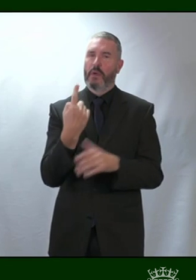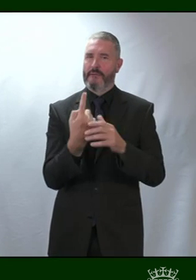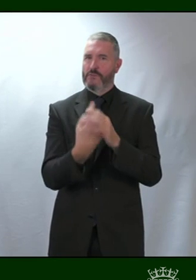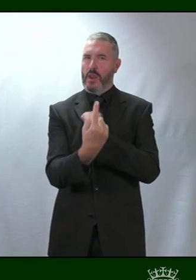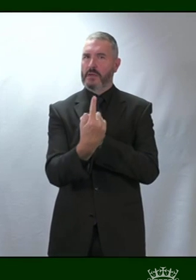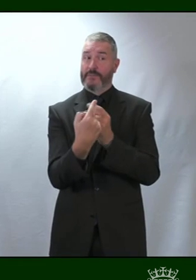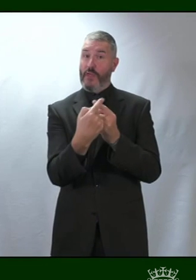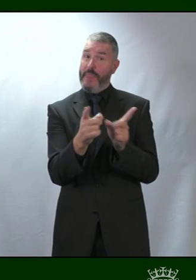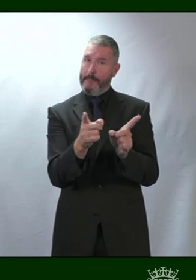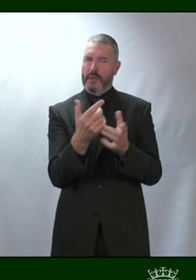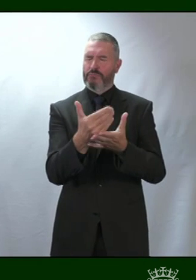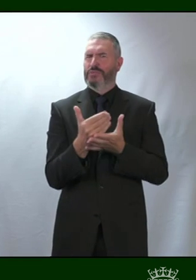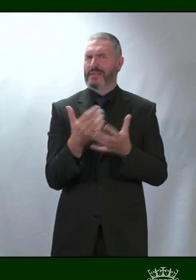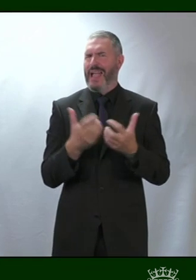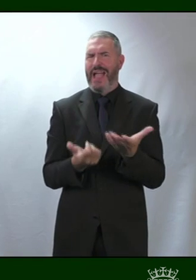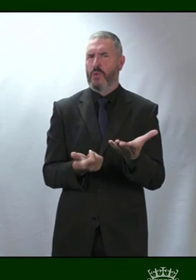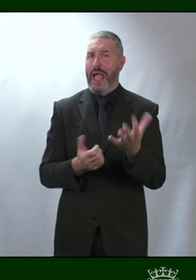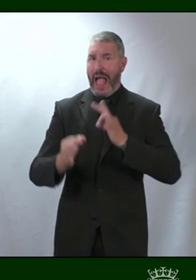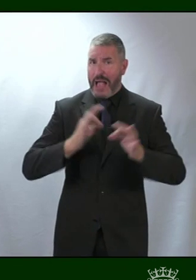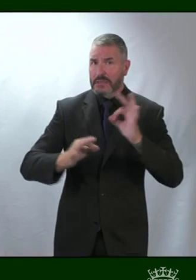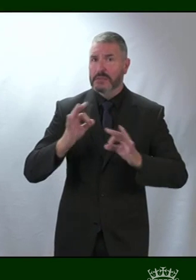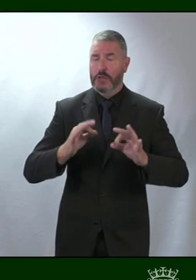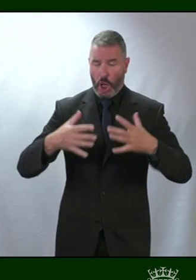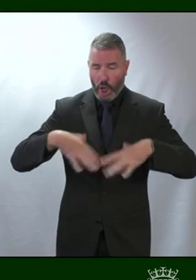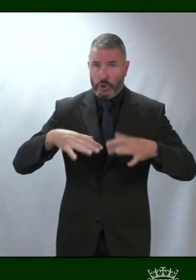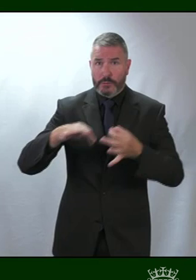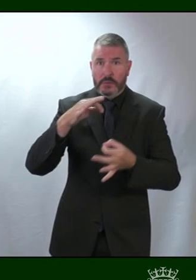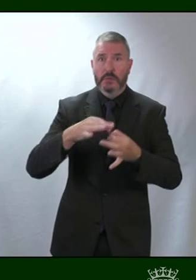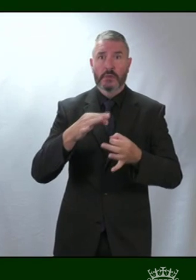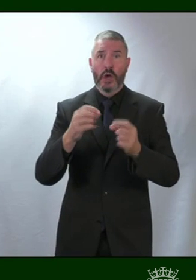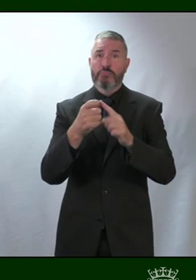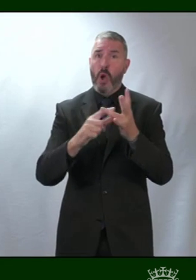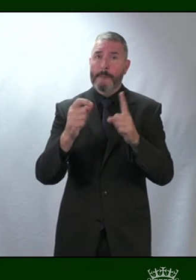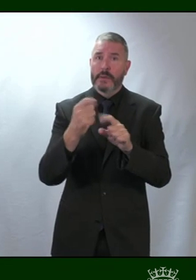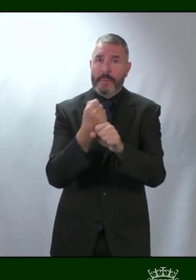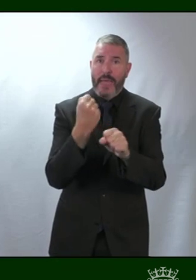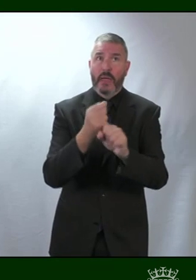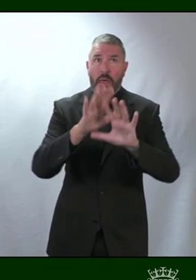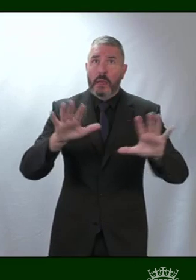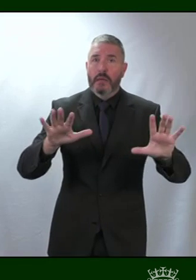We must do something to protect the freelancers—the actors, the costumiers, the prop makers and many others.